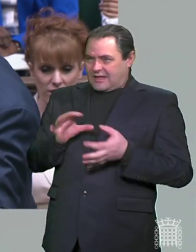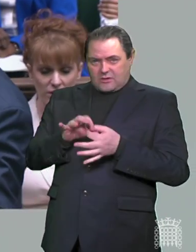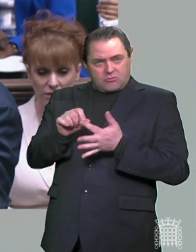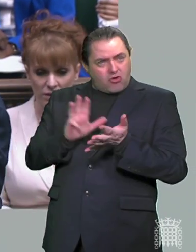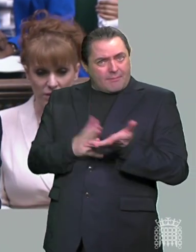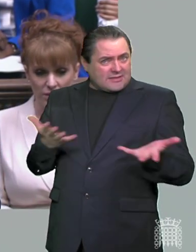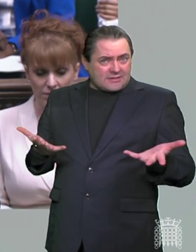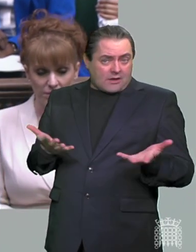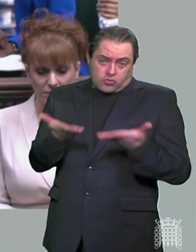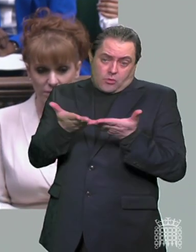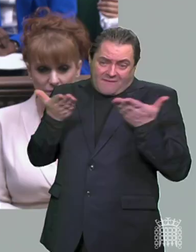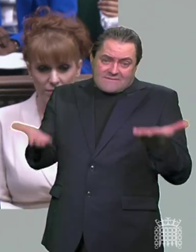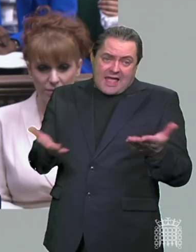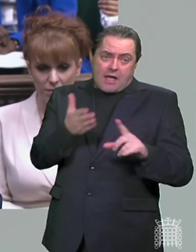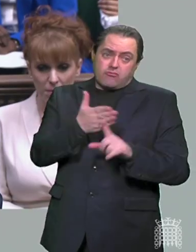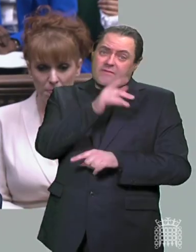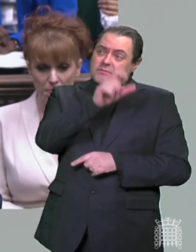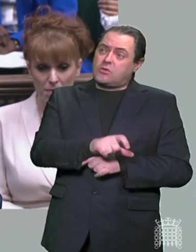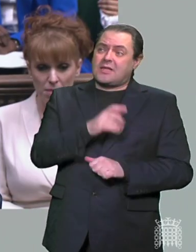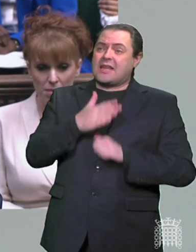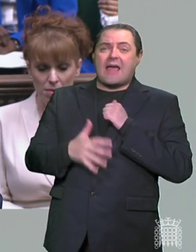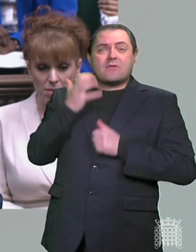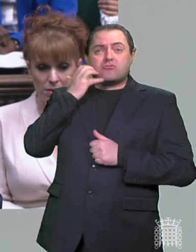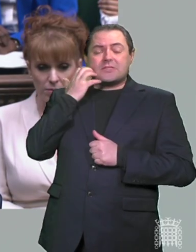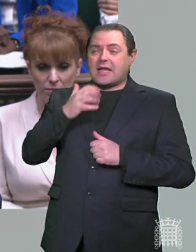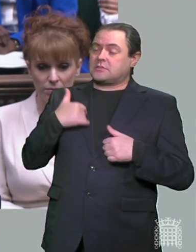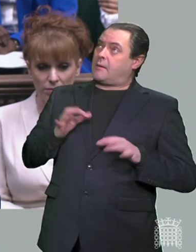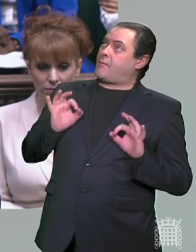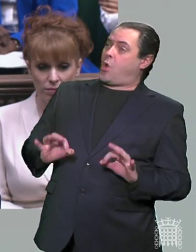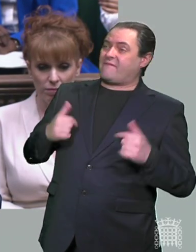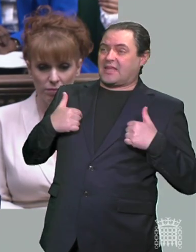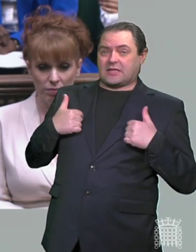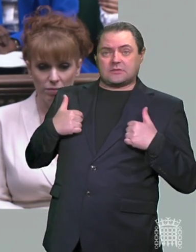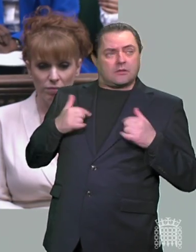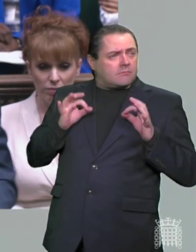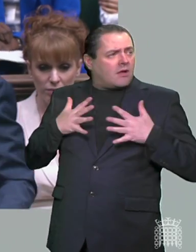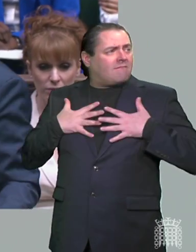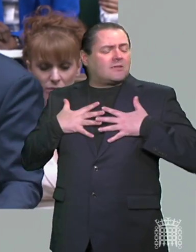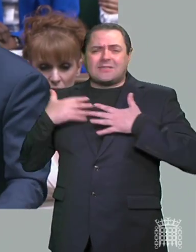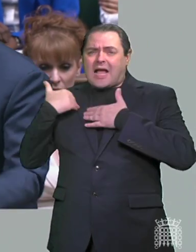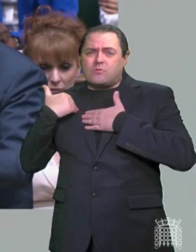In fairness, at least his predecessor did not go around pretending he was a paragon of integrity and accountability.